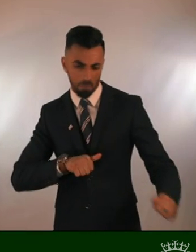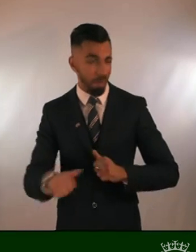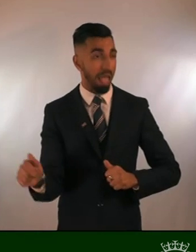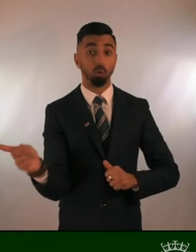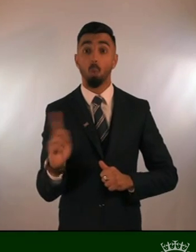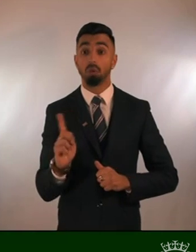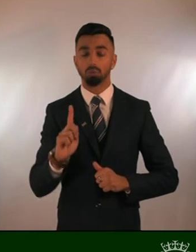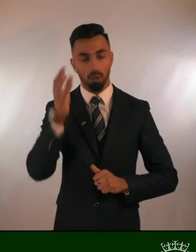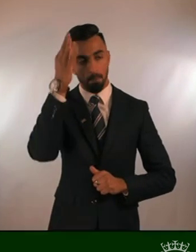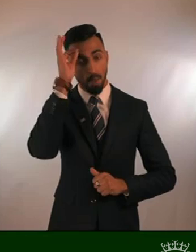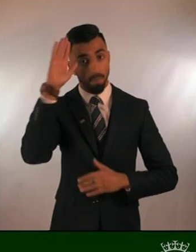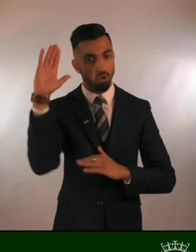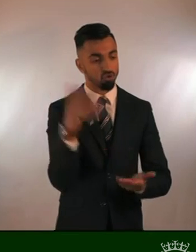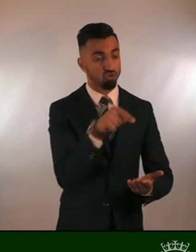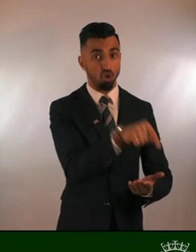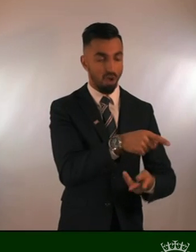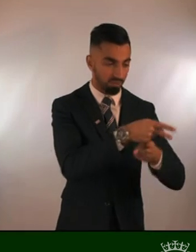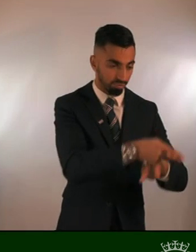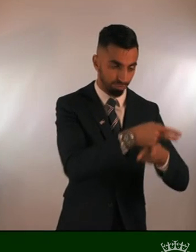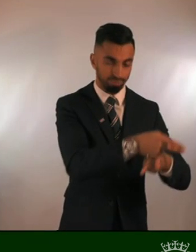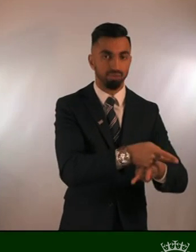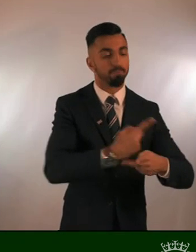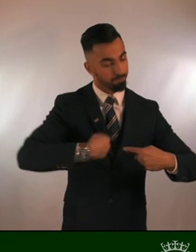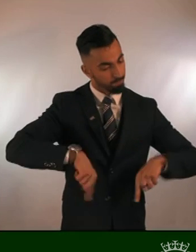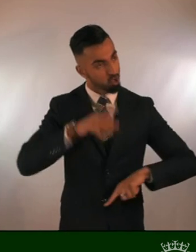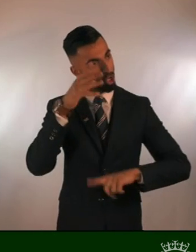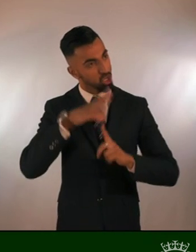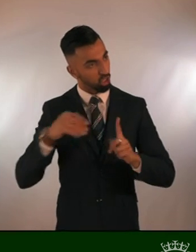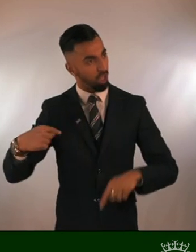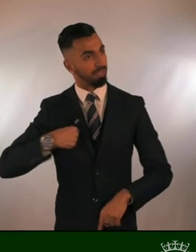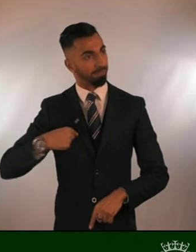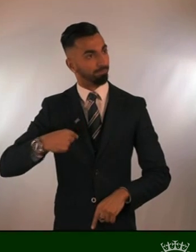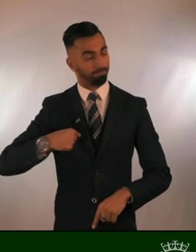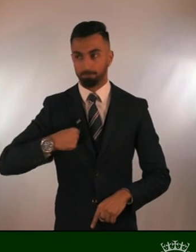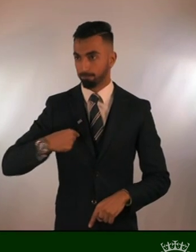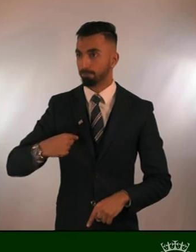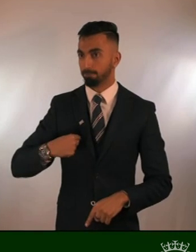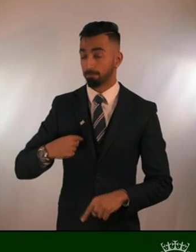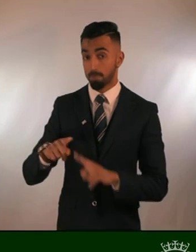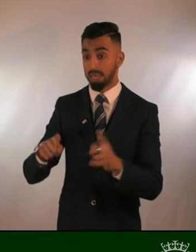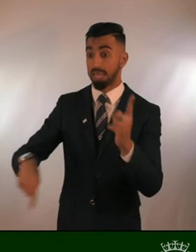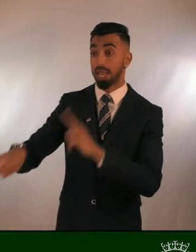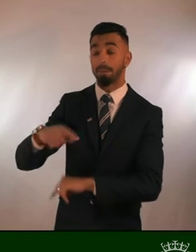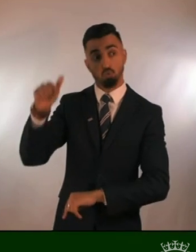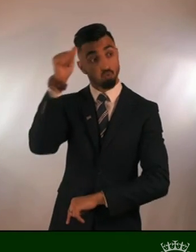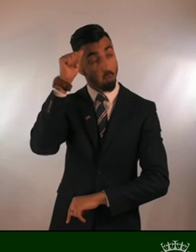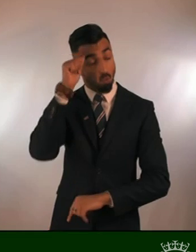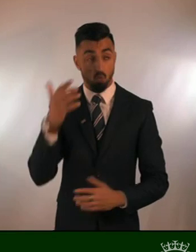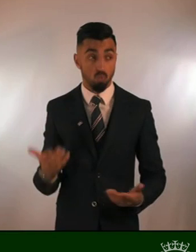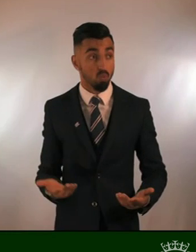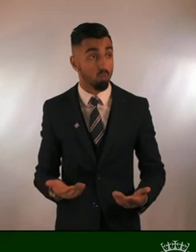We are at the beginning of a new era in this country.